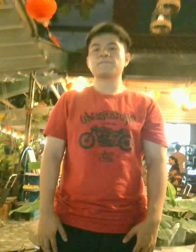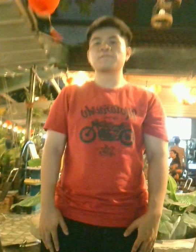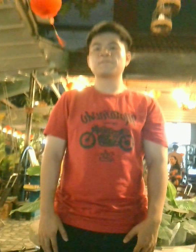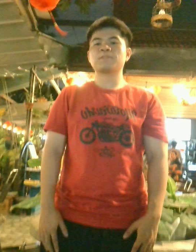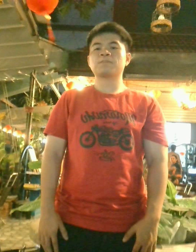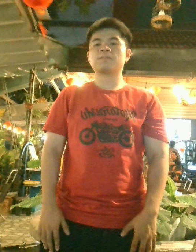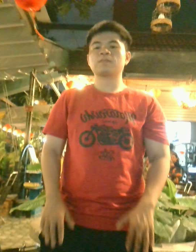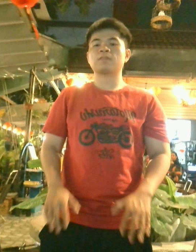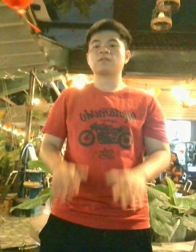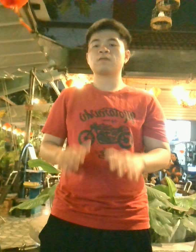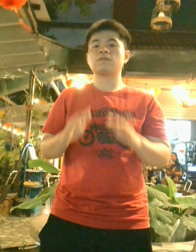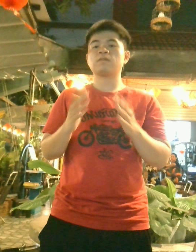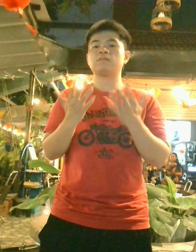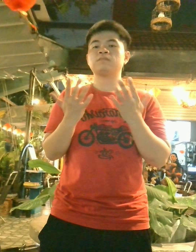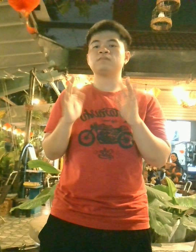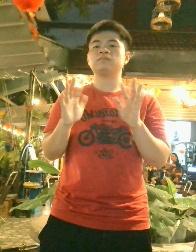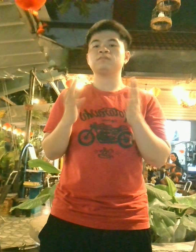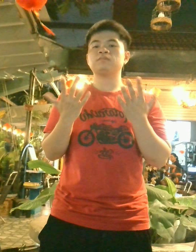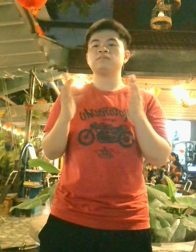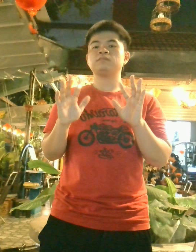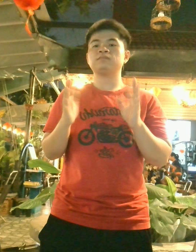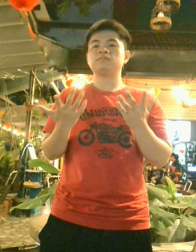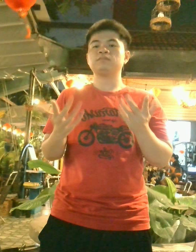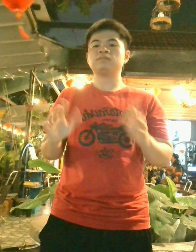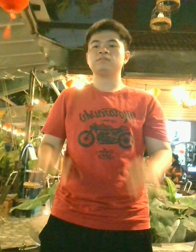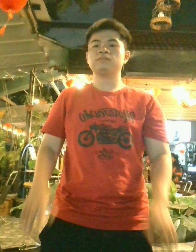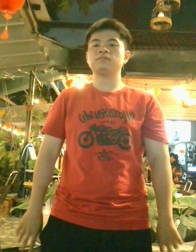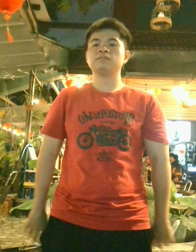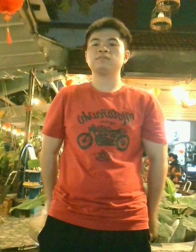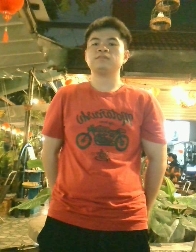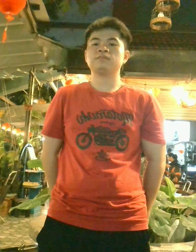vui mừng